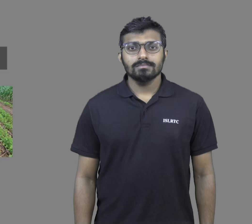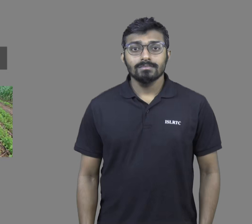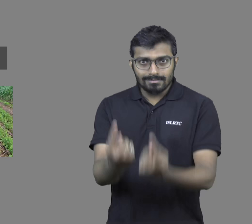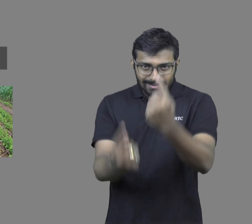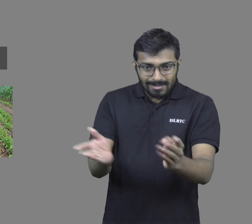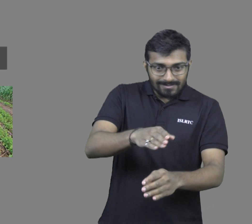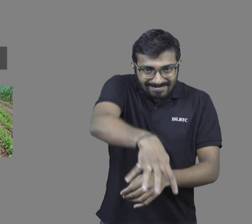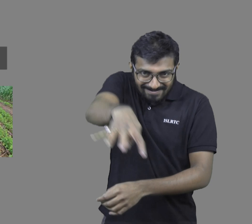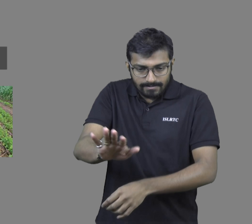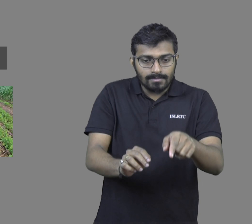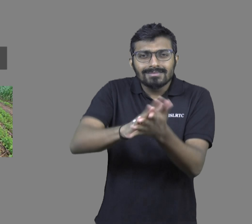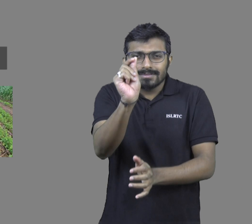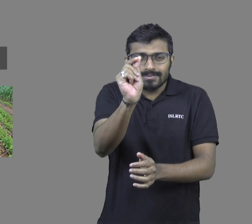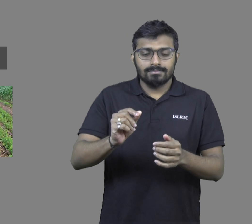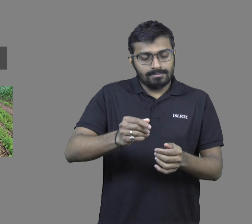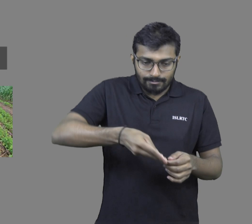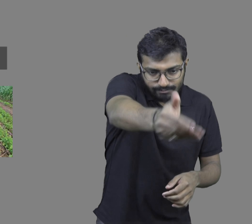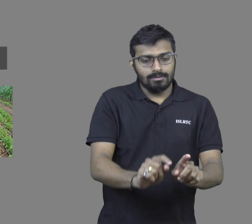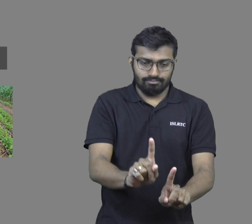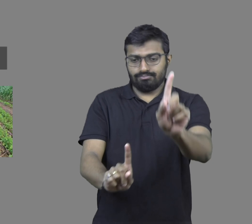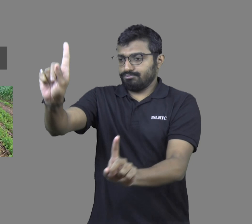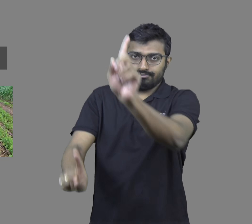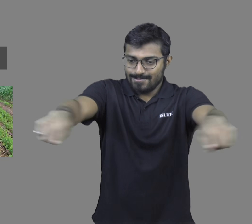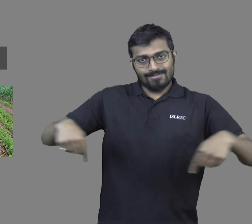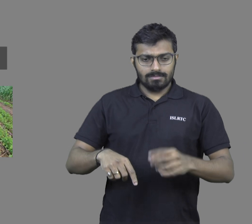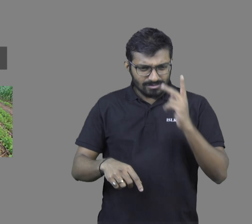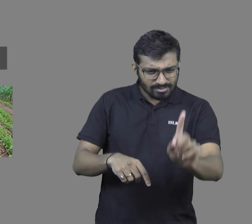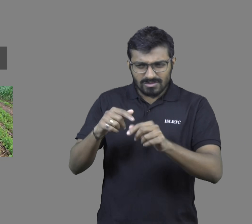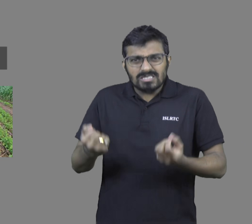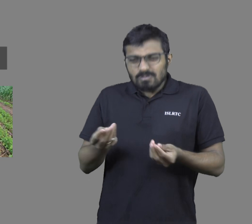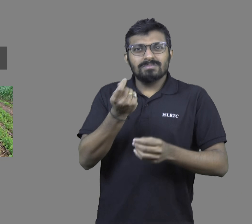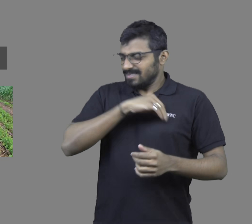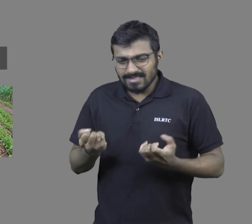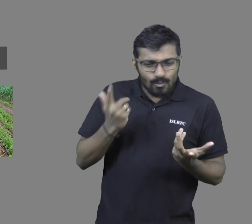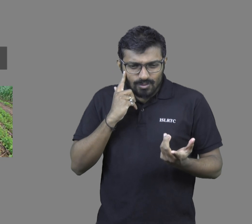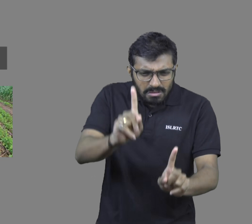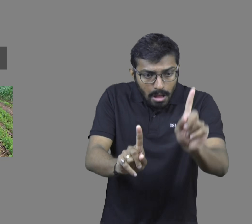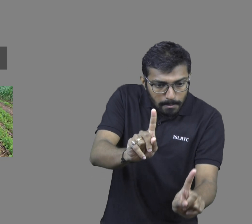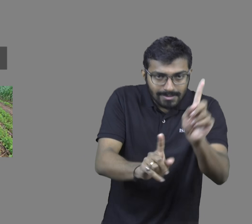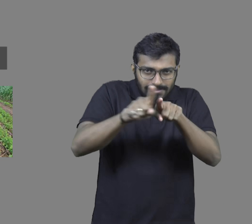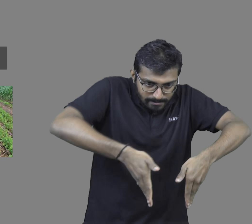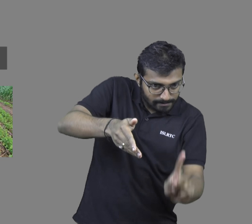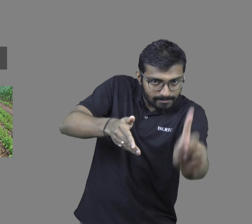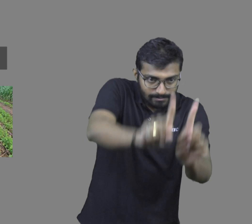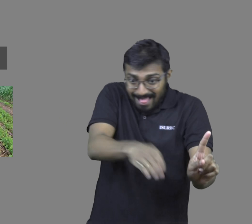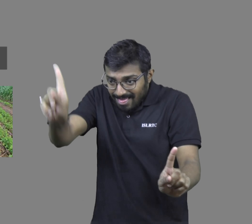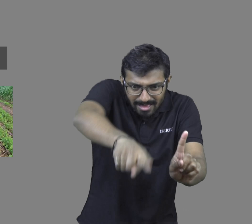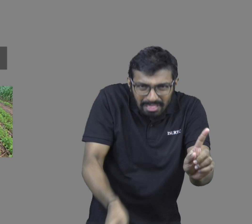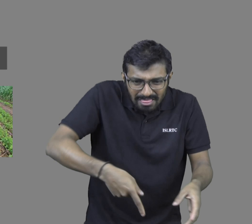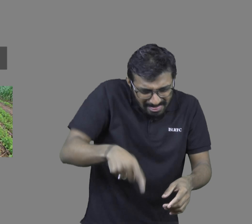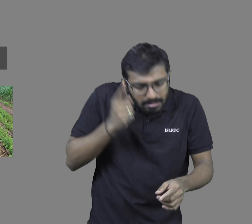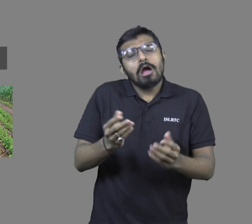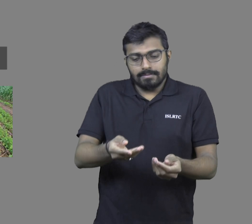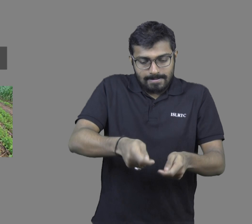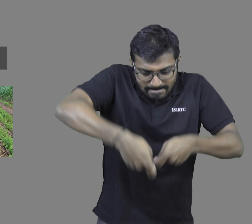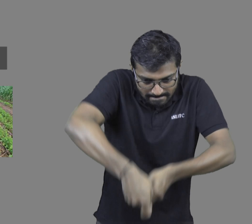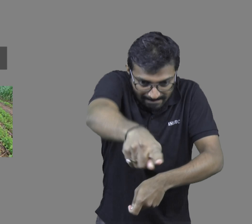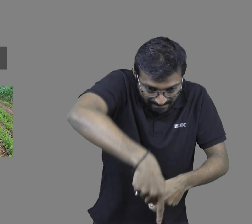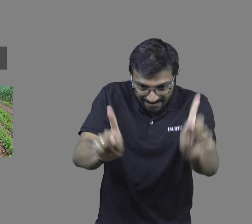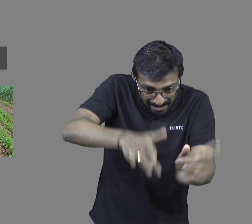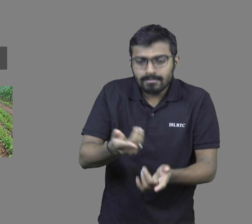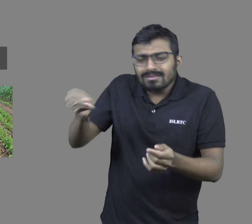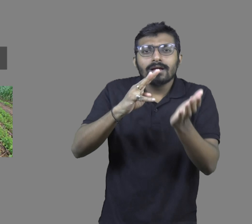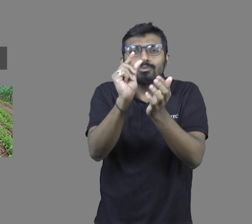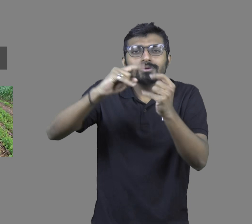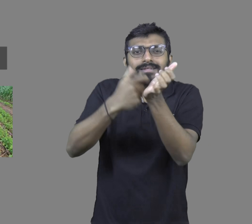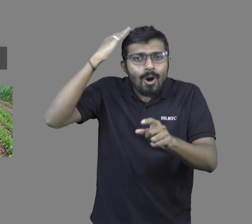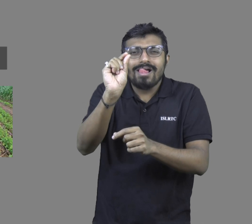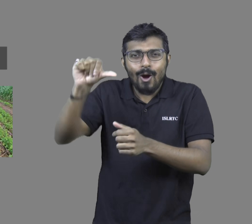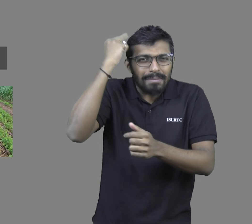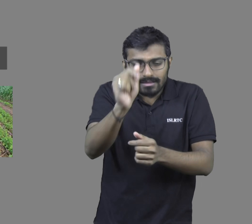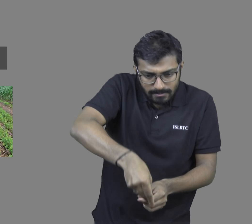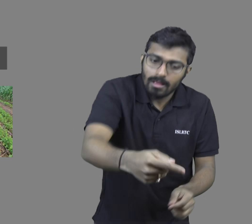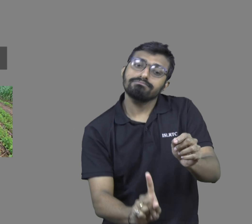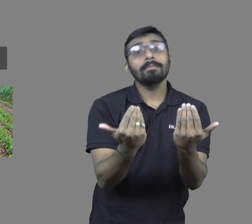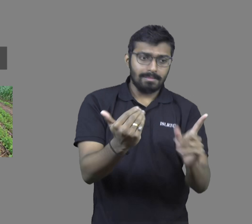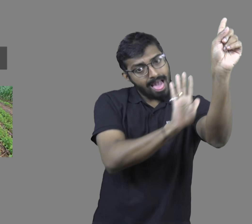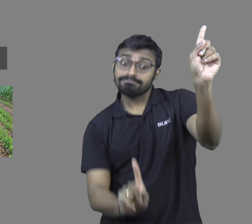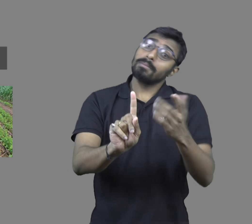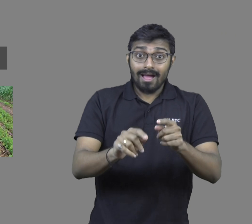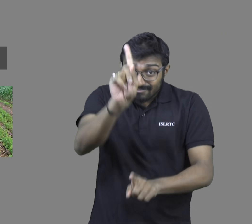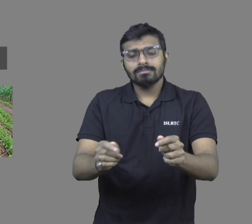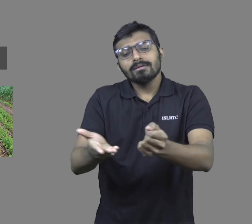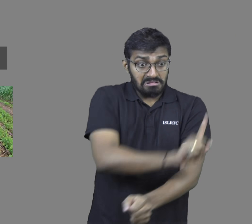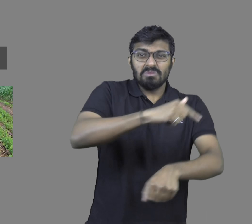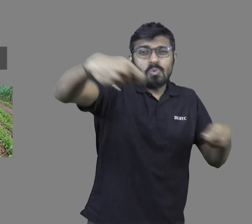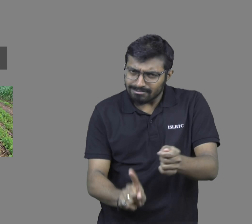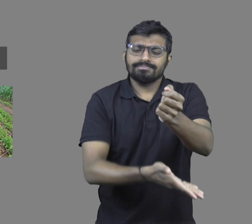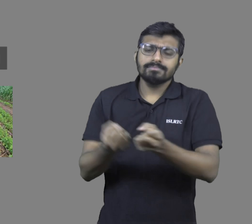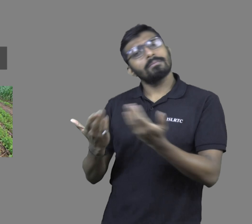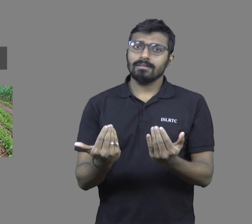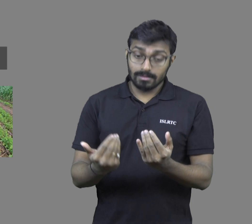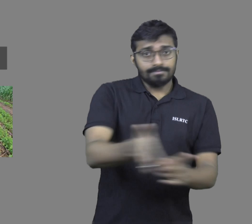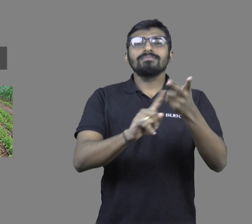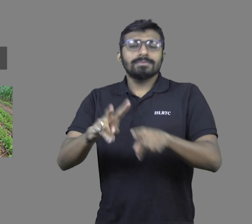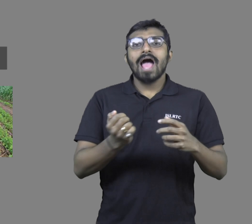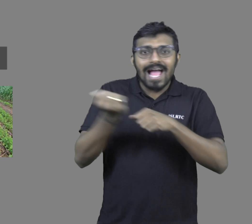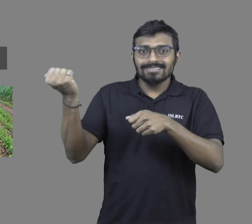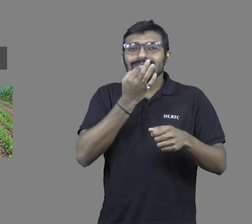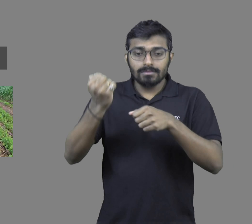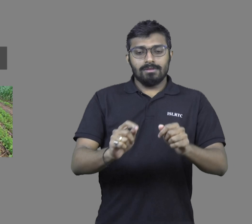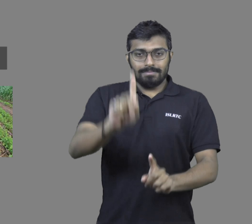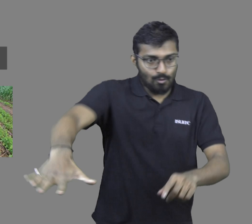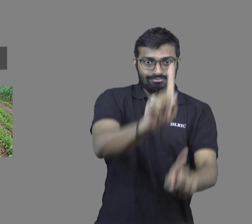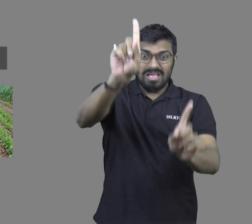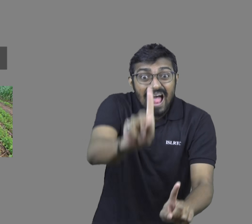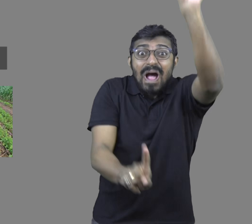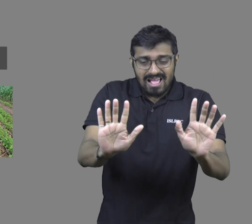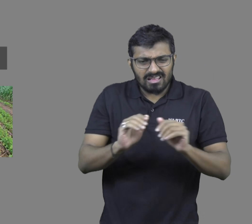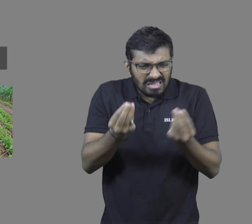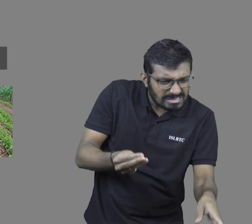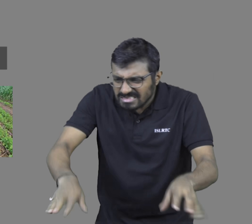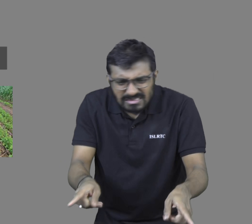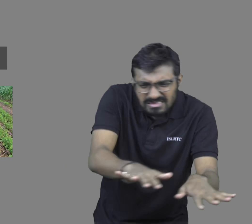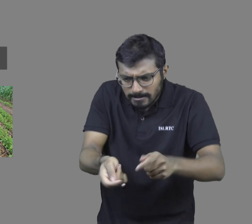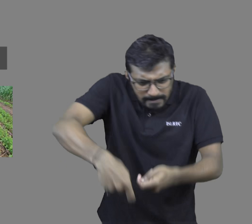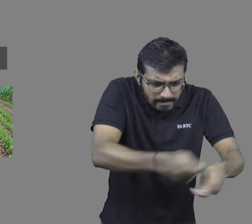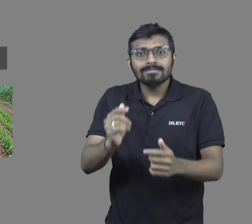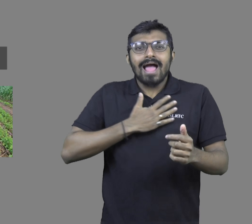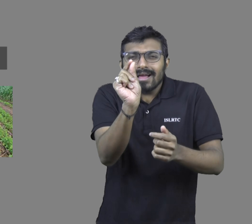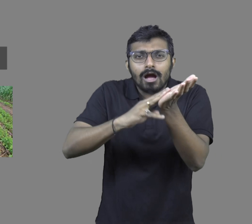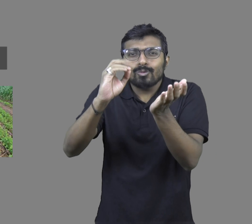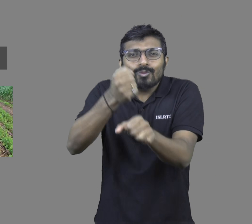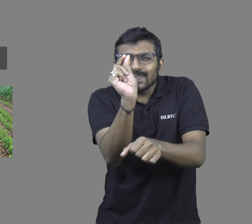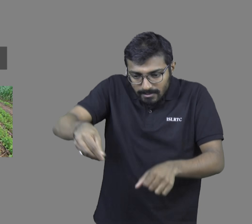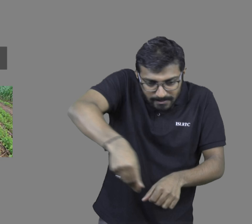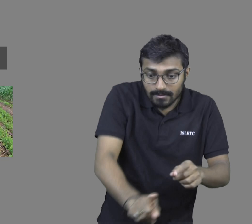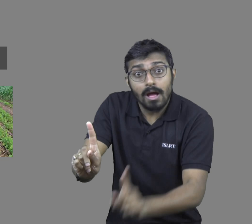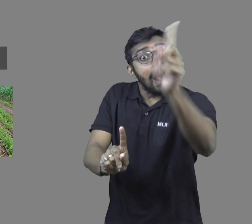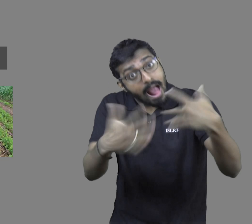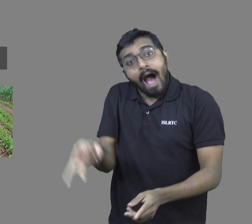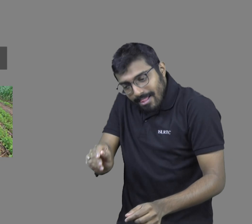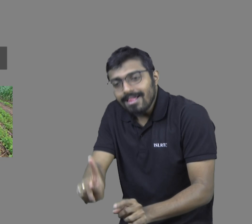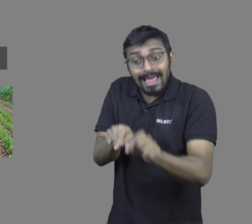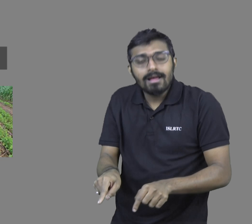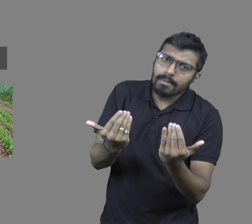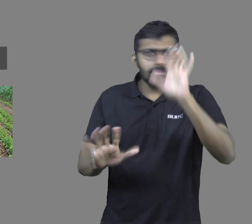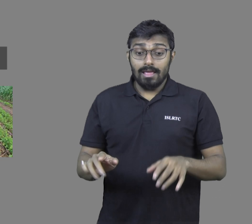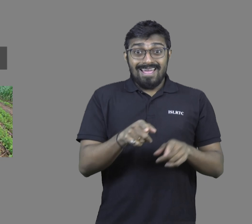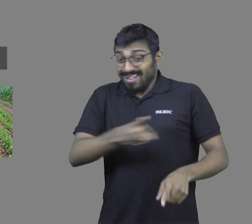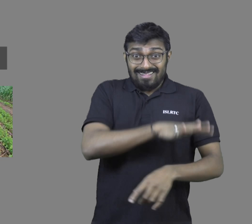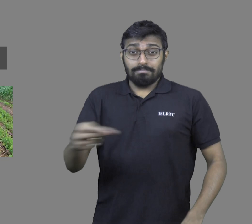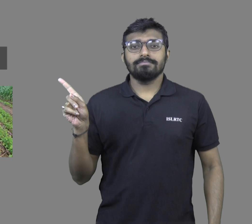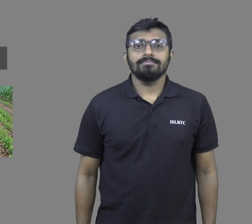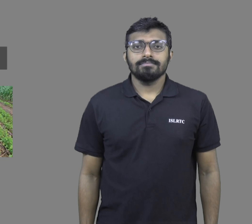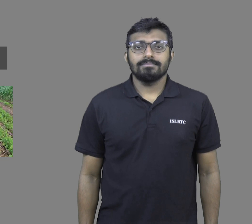Inter Croping